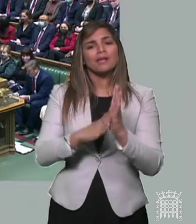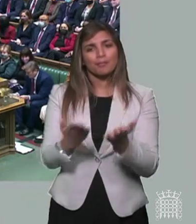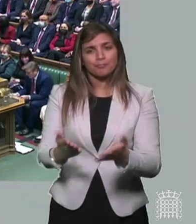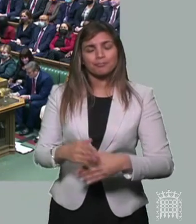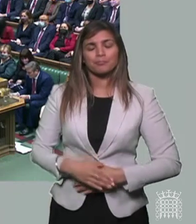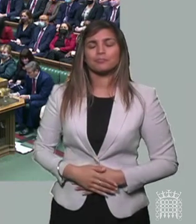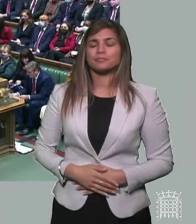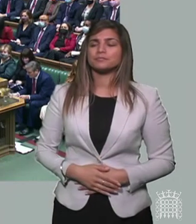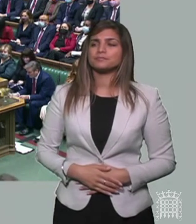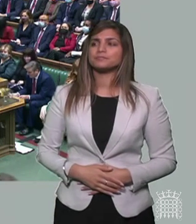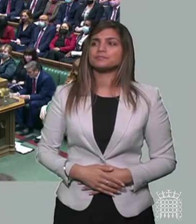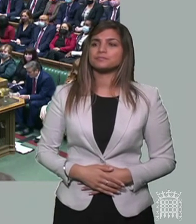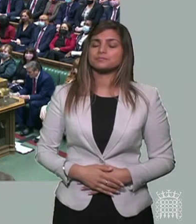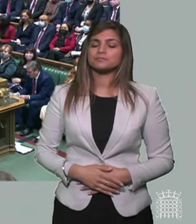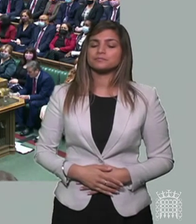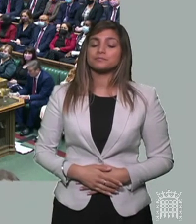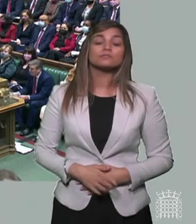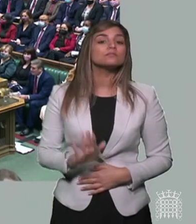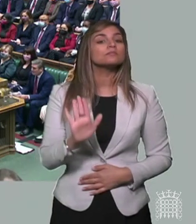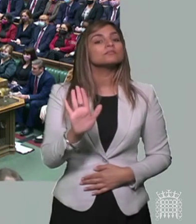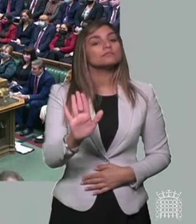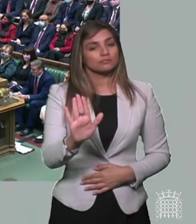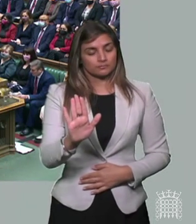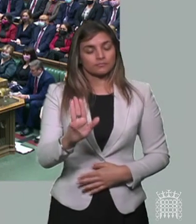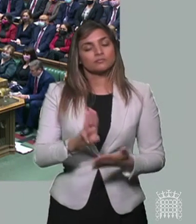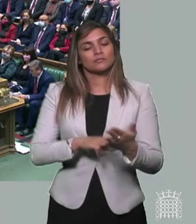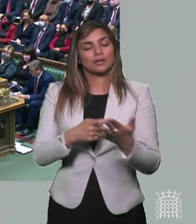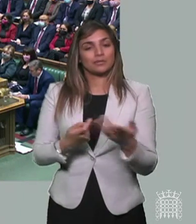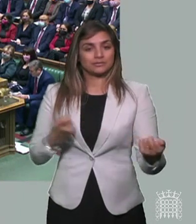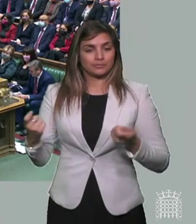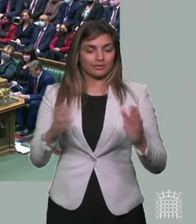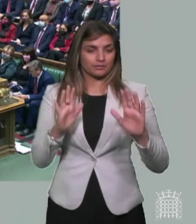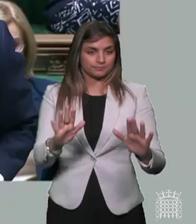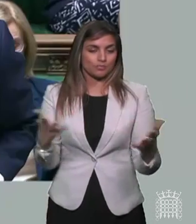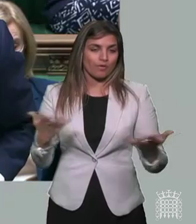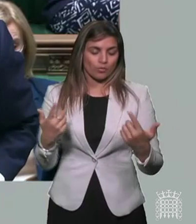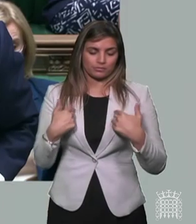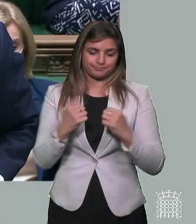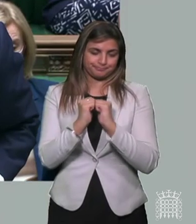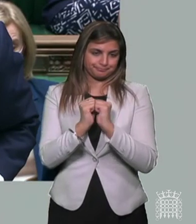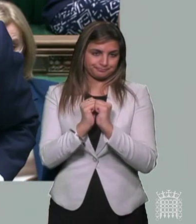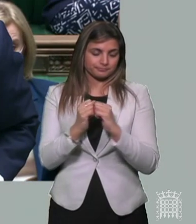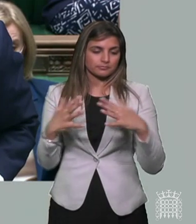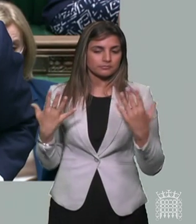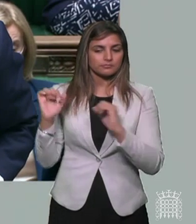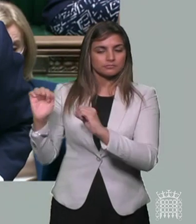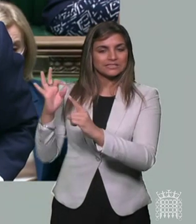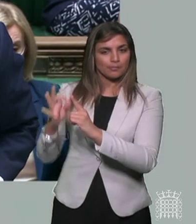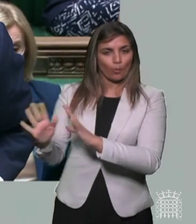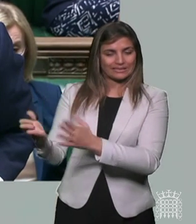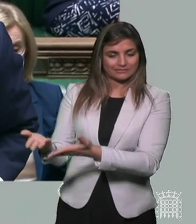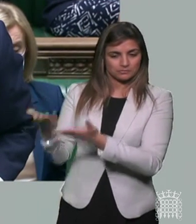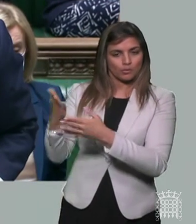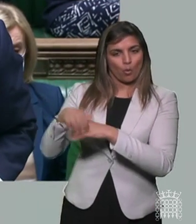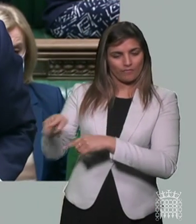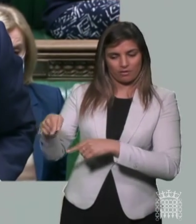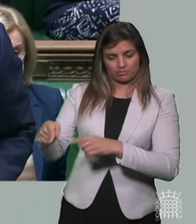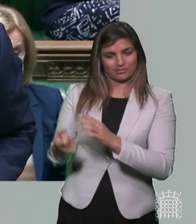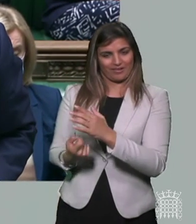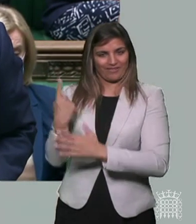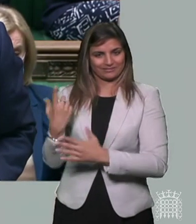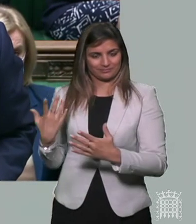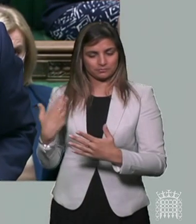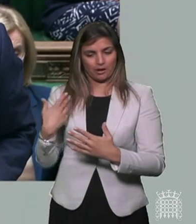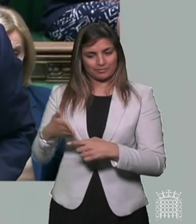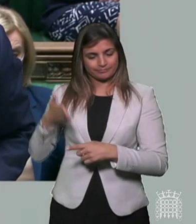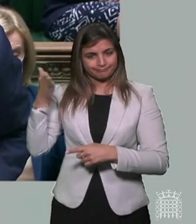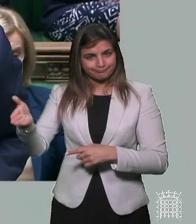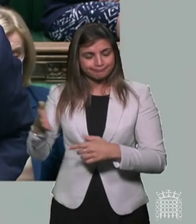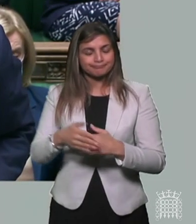I appreciate the point that the right honourable and learned Gentleman is making about the event that I attended.